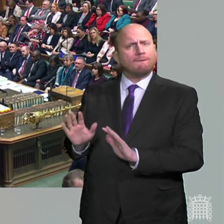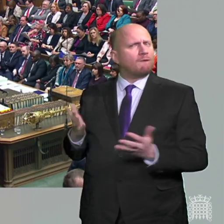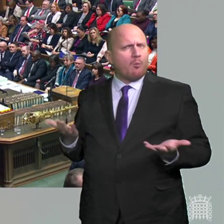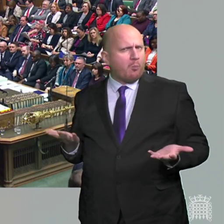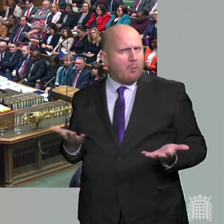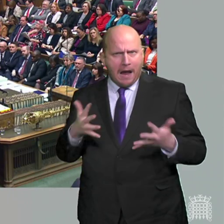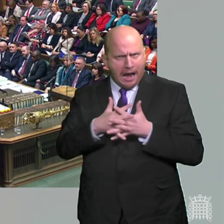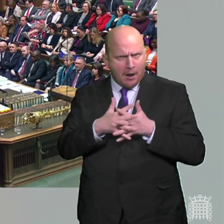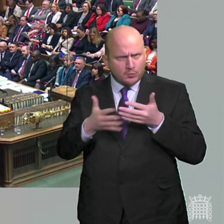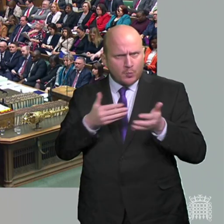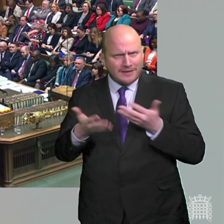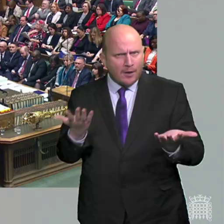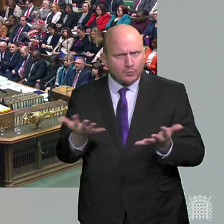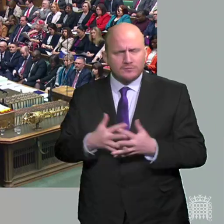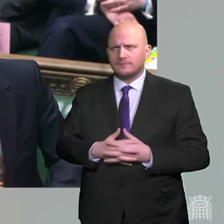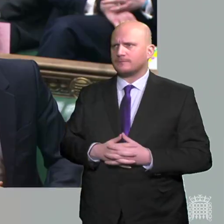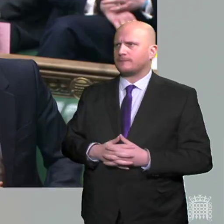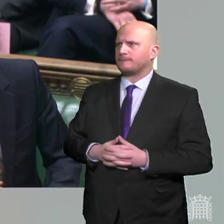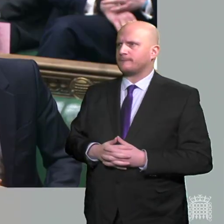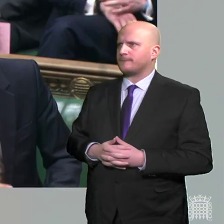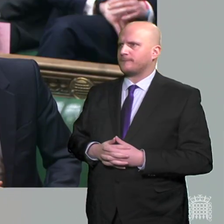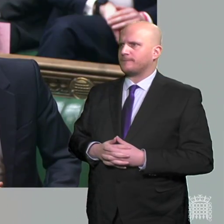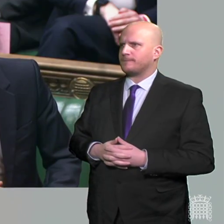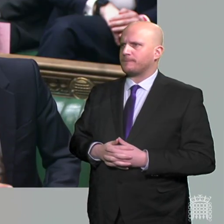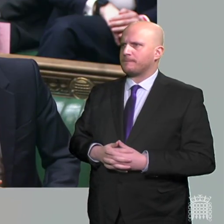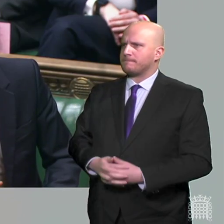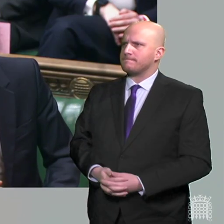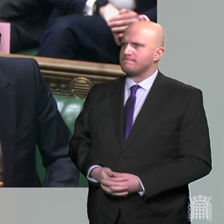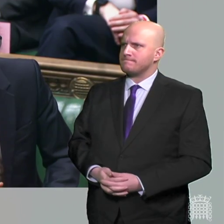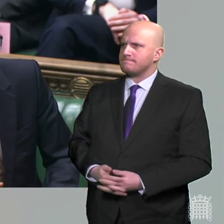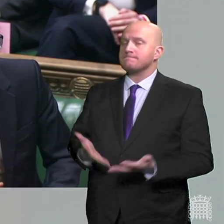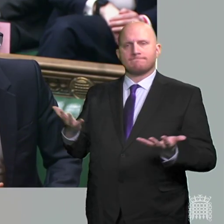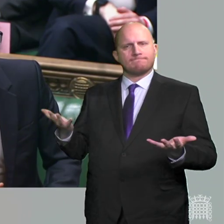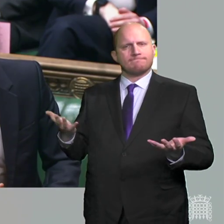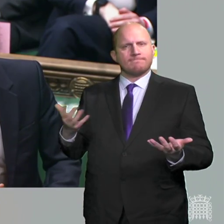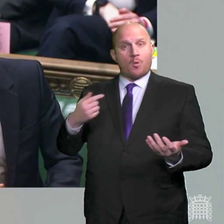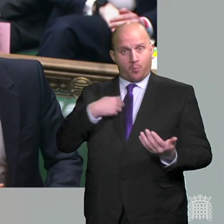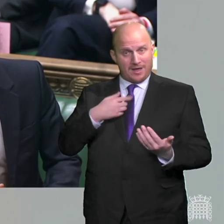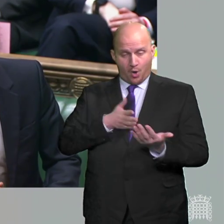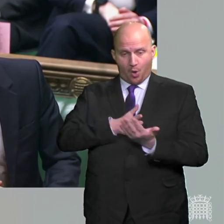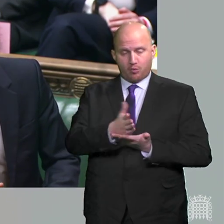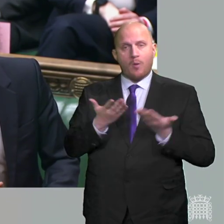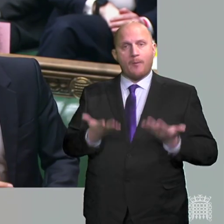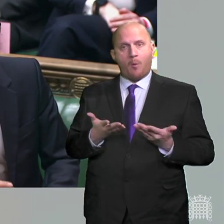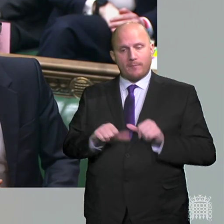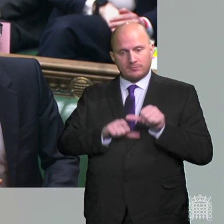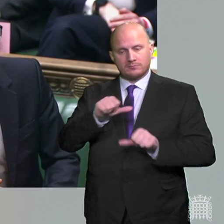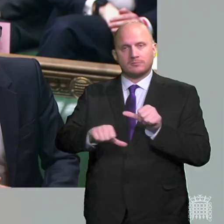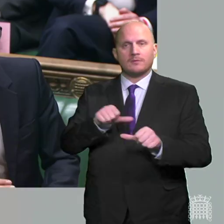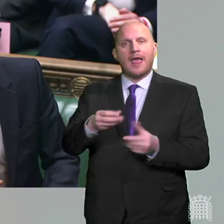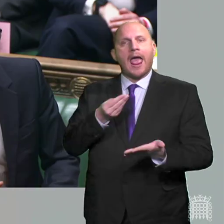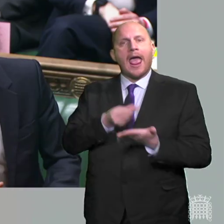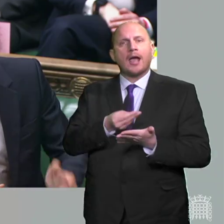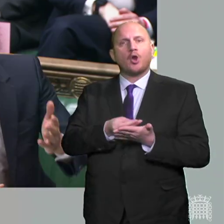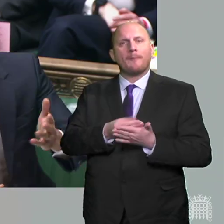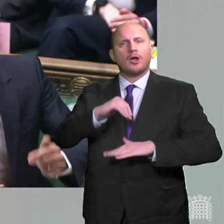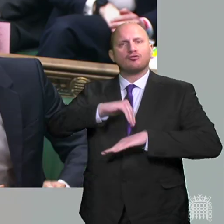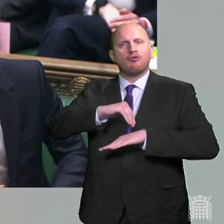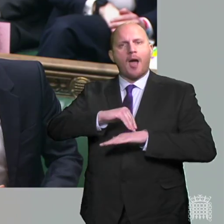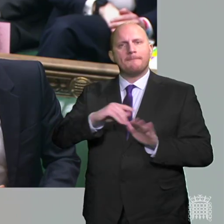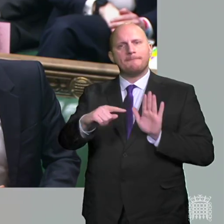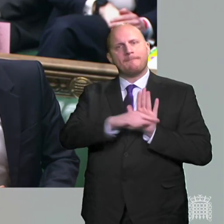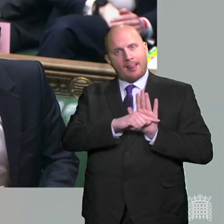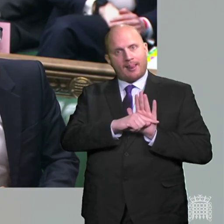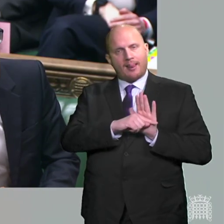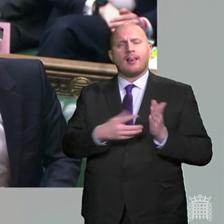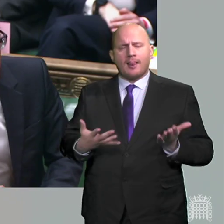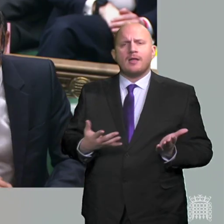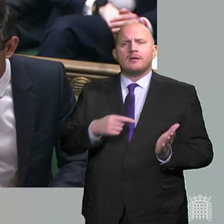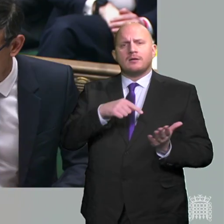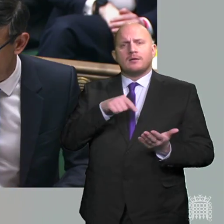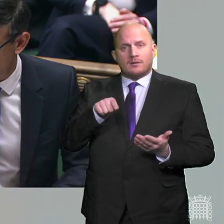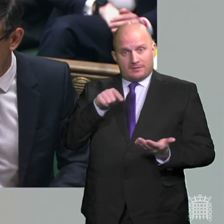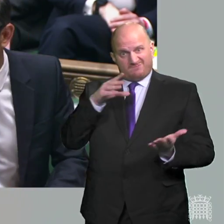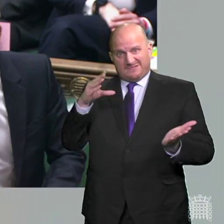The honourable Lady should know that we are currently in the process of legislating the Economic Crime and Corporate Transparency Bill, which puts in place many more measures to allow us to tackle some of the issues she raises.